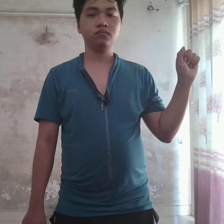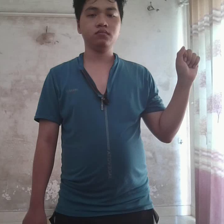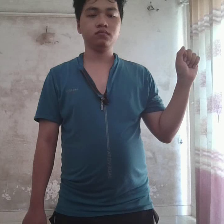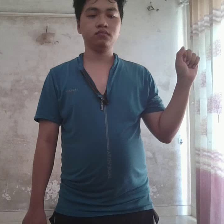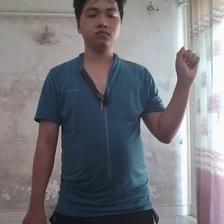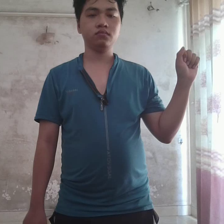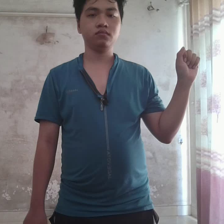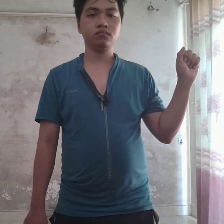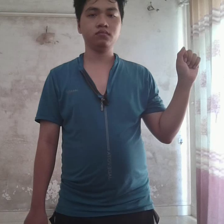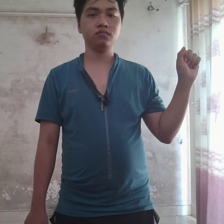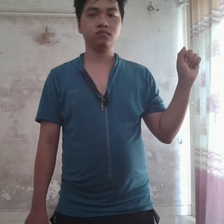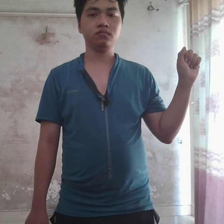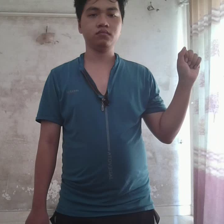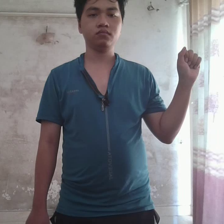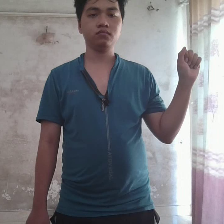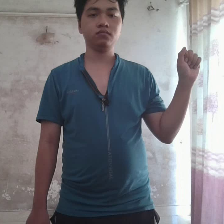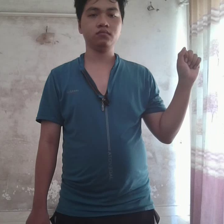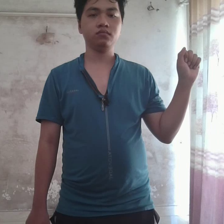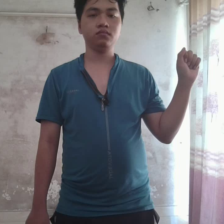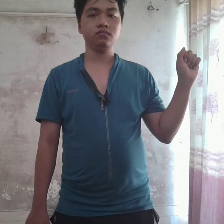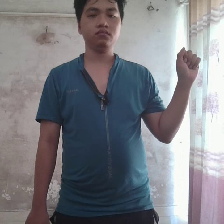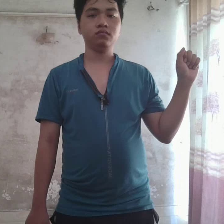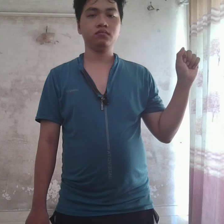a